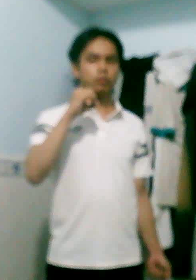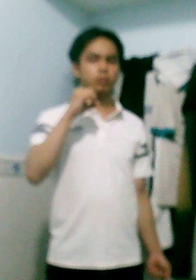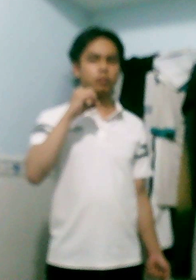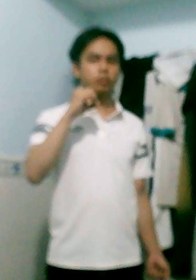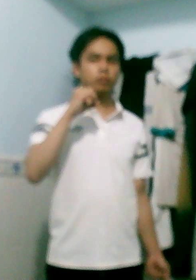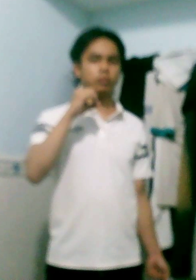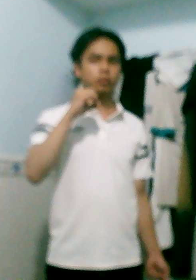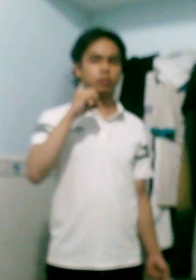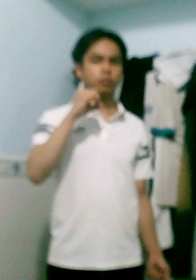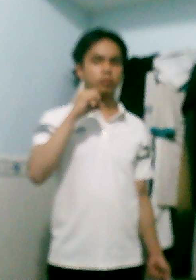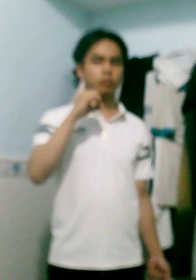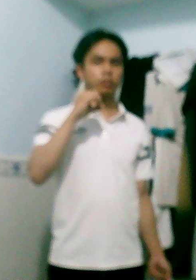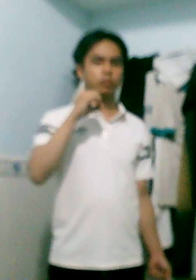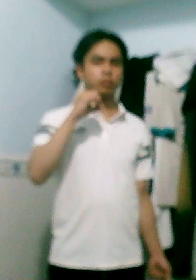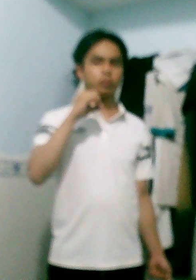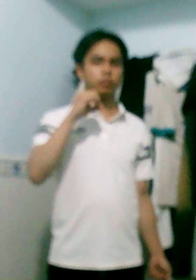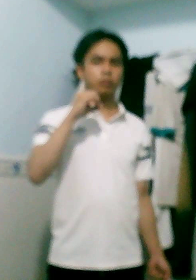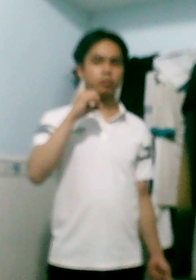o